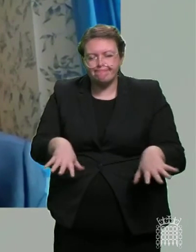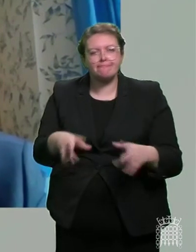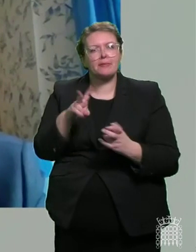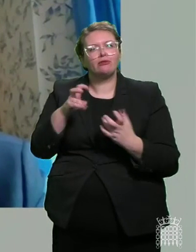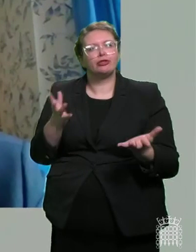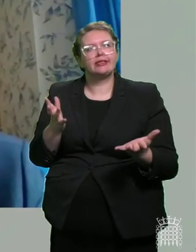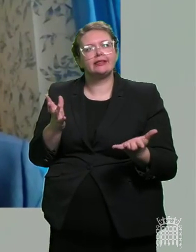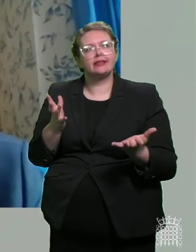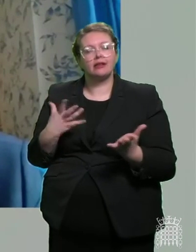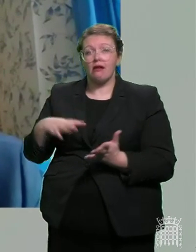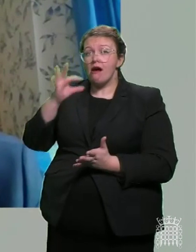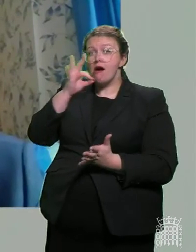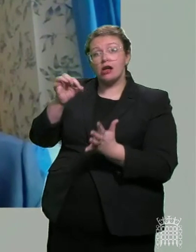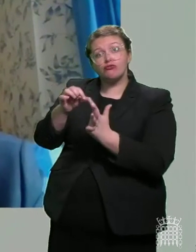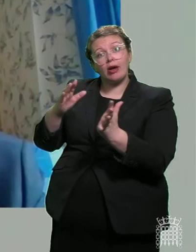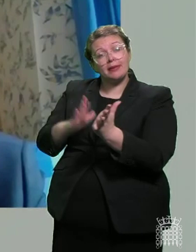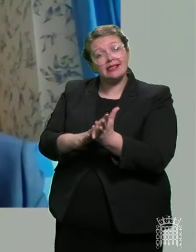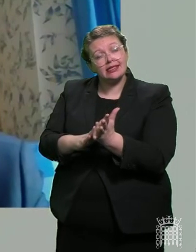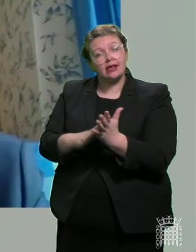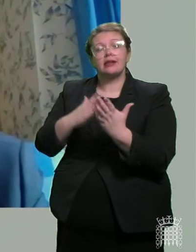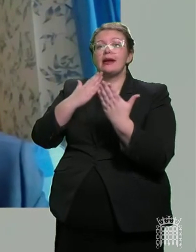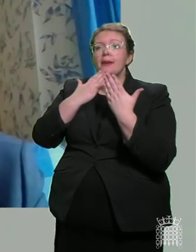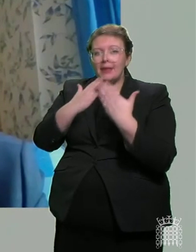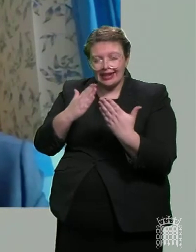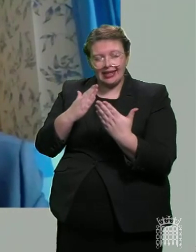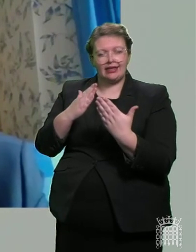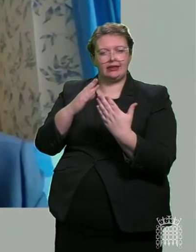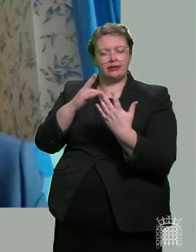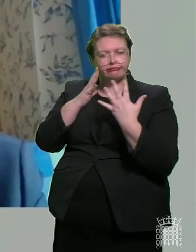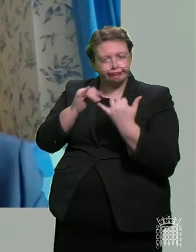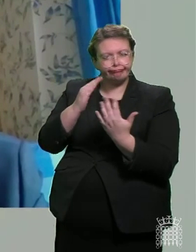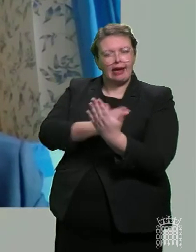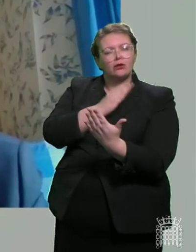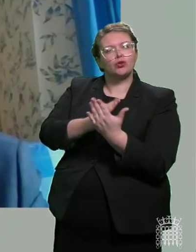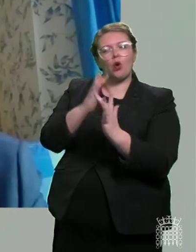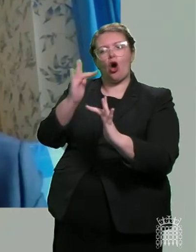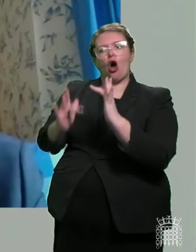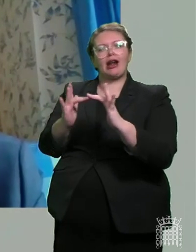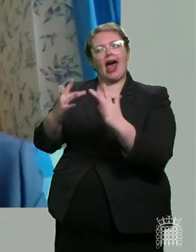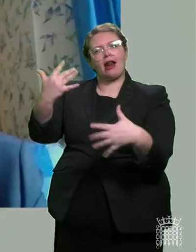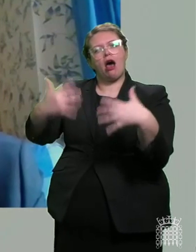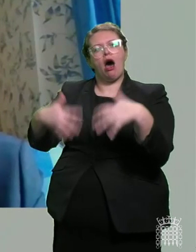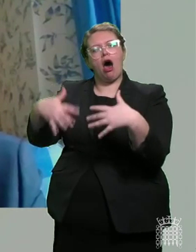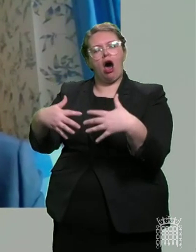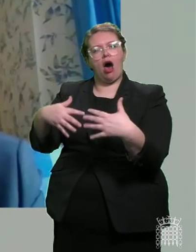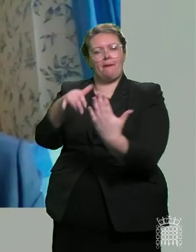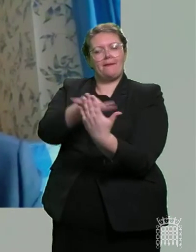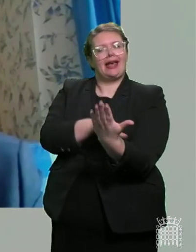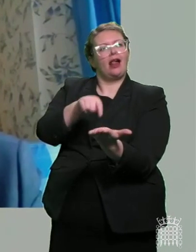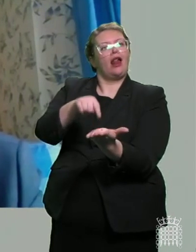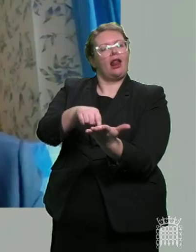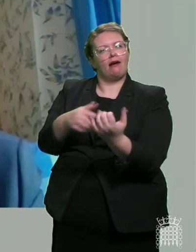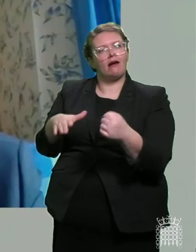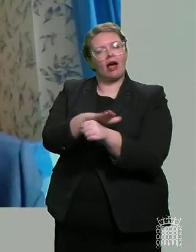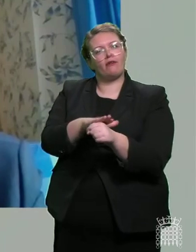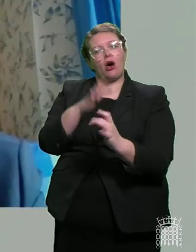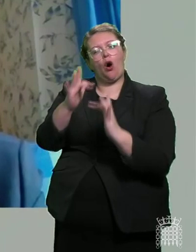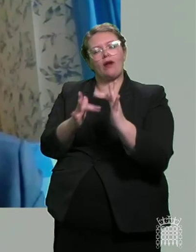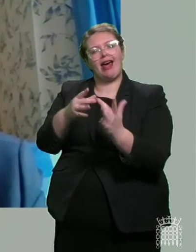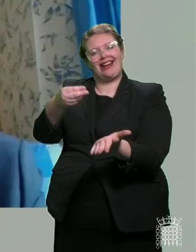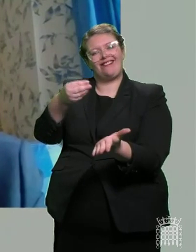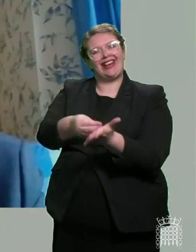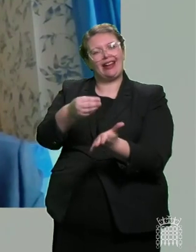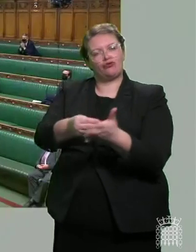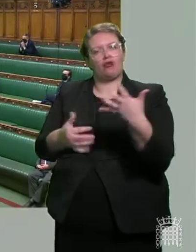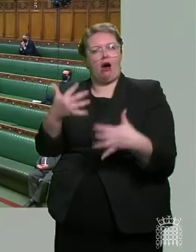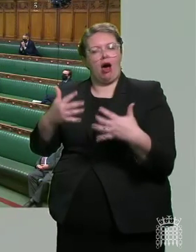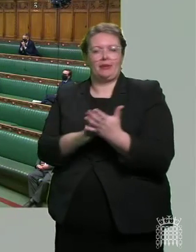Will the Prime Minister ensure that the planned online harms Bill tackles online financial harms, to address this very serious problem?